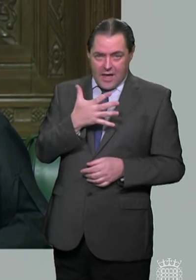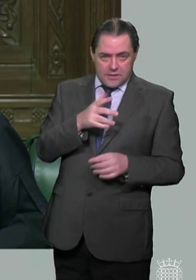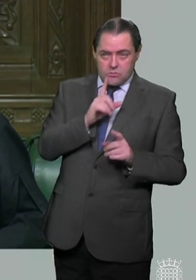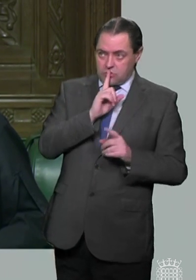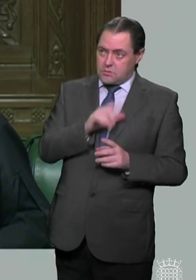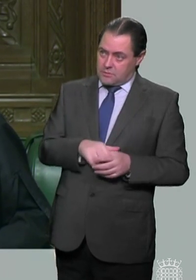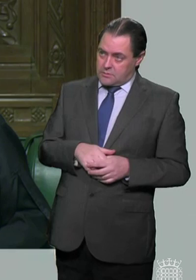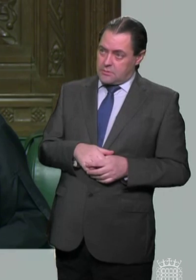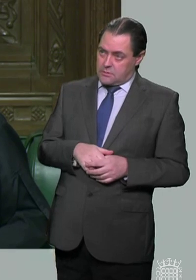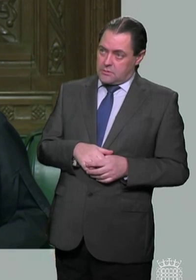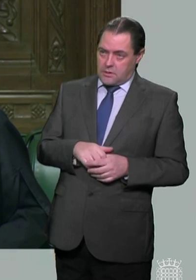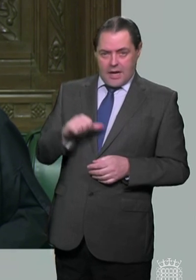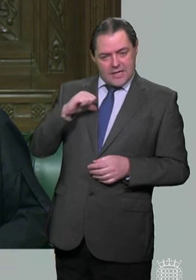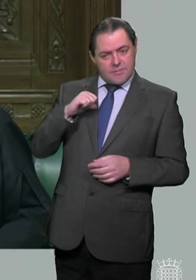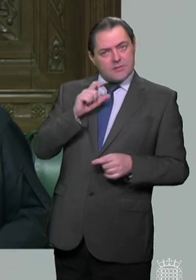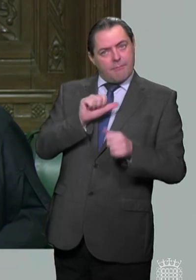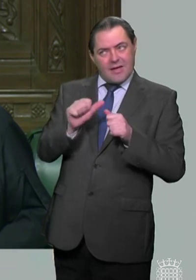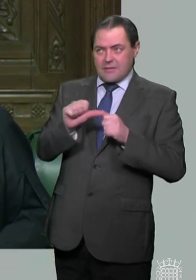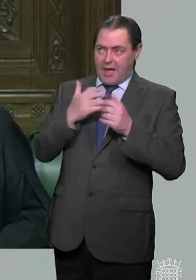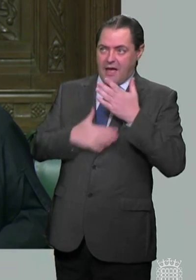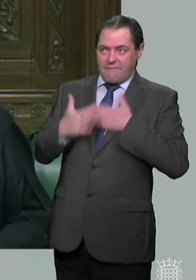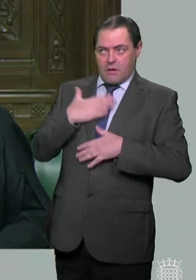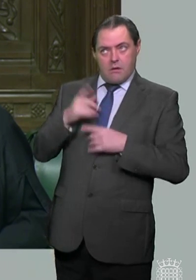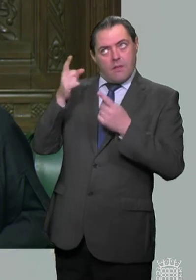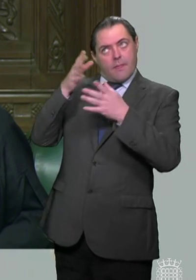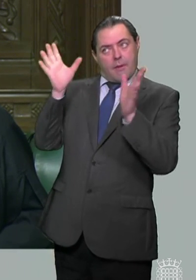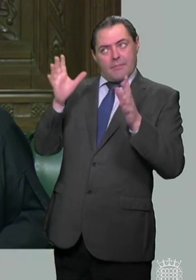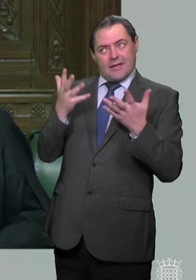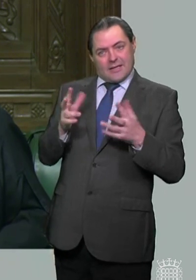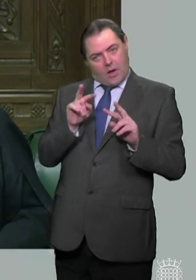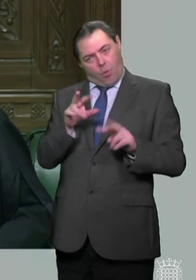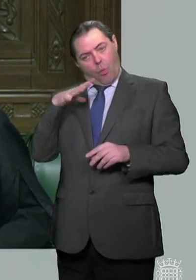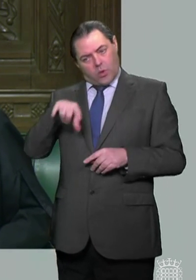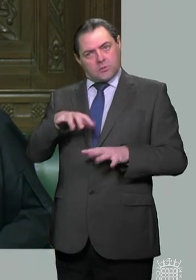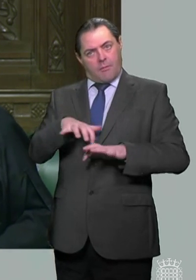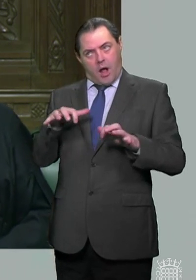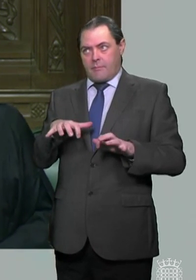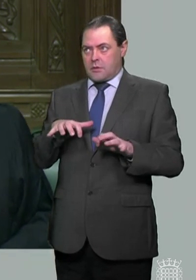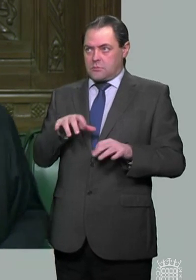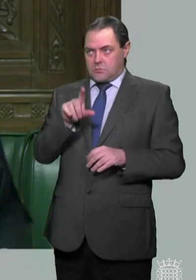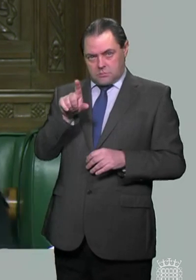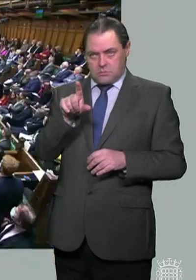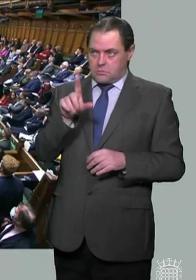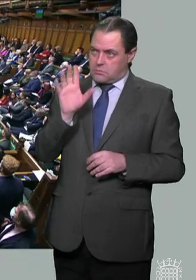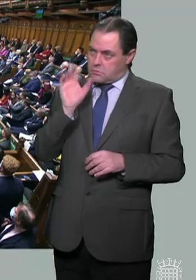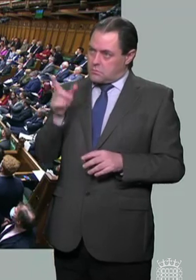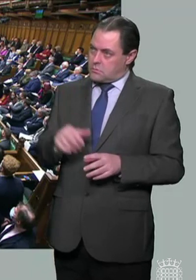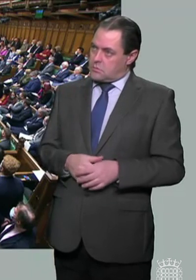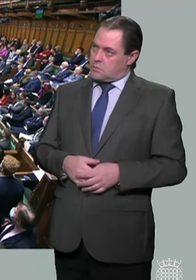I am expecting better behaviour. The public out there are questioning this Parliament—do not add to that question.